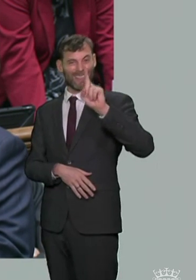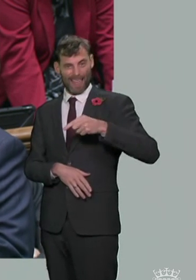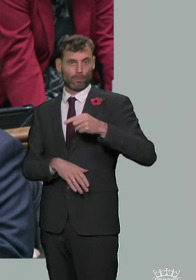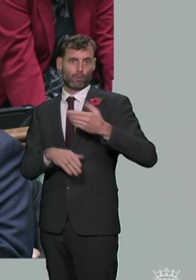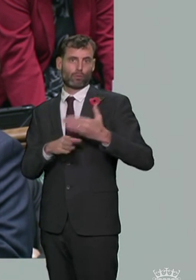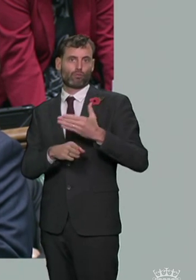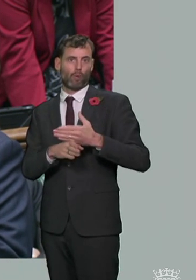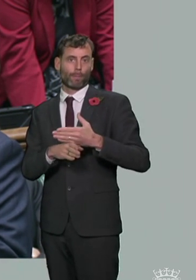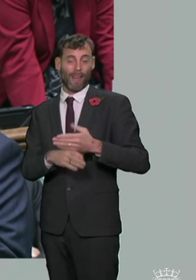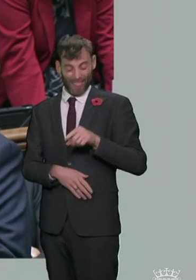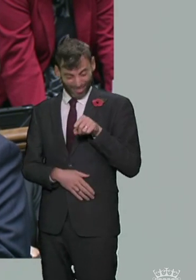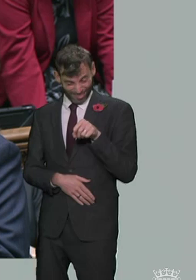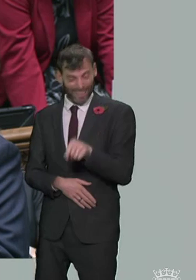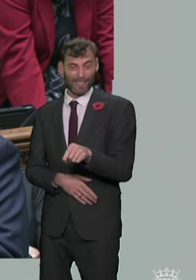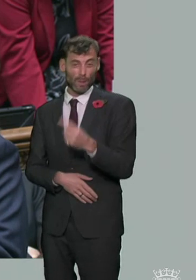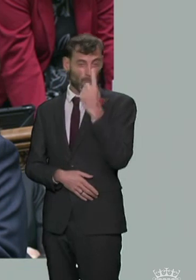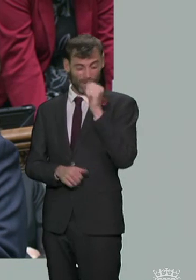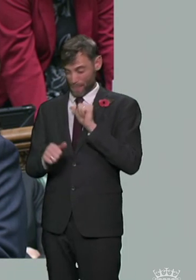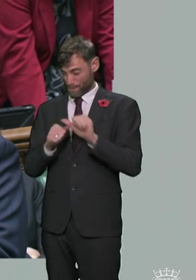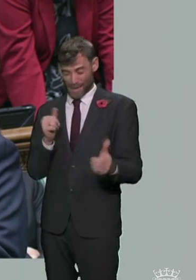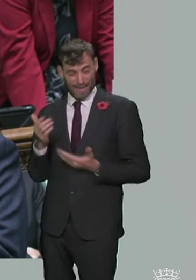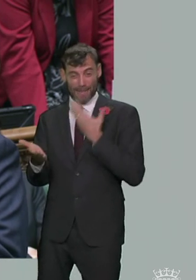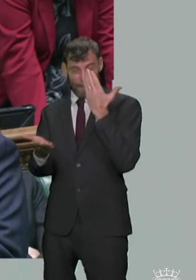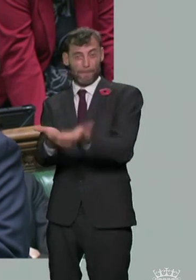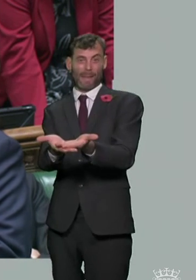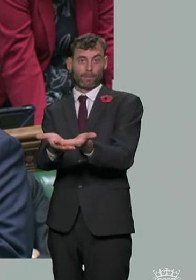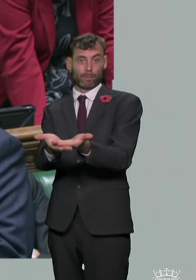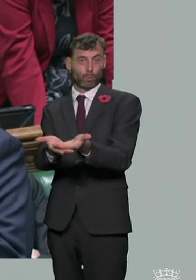It was far and away the best bid, Prime Minister.